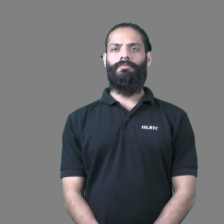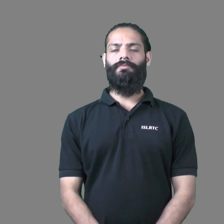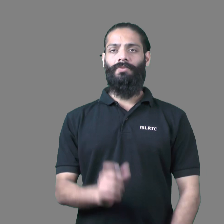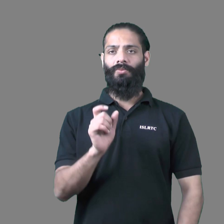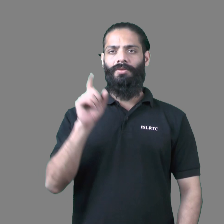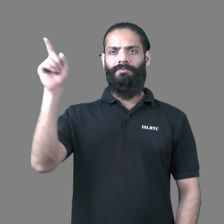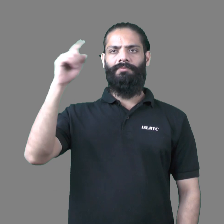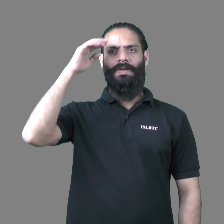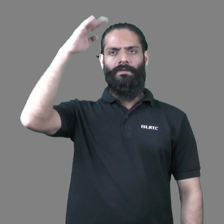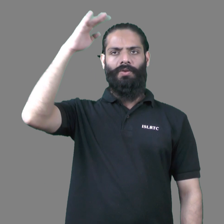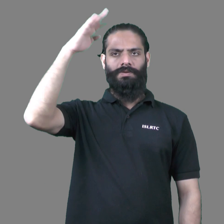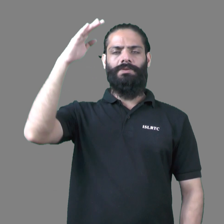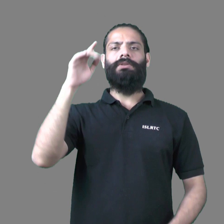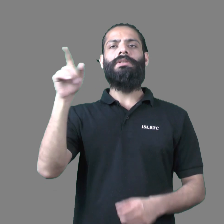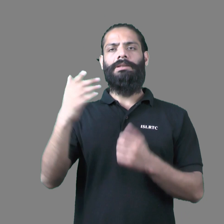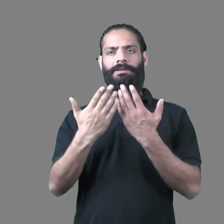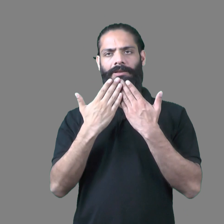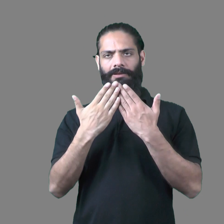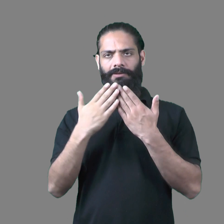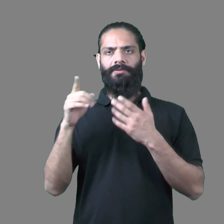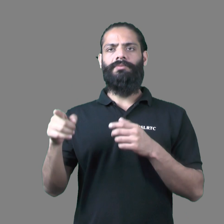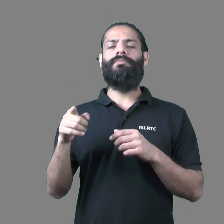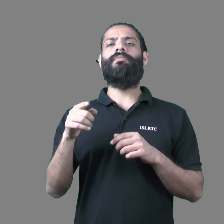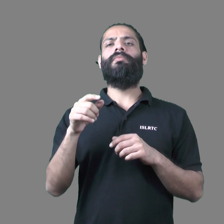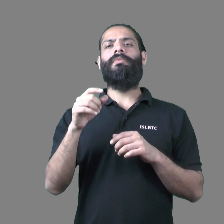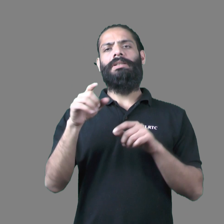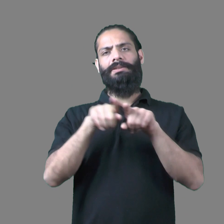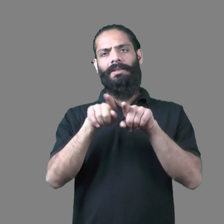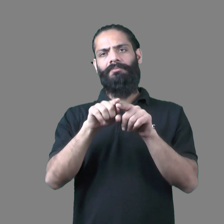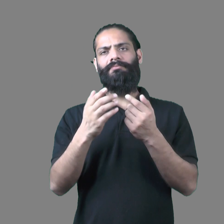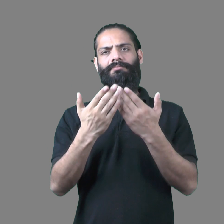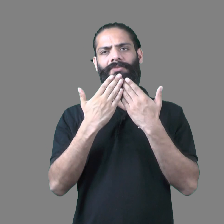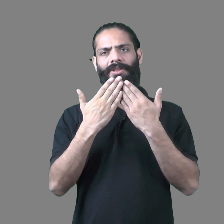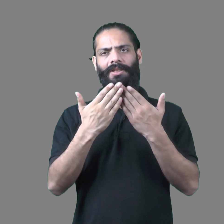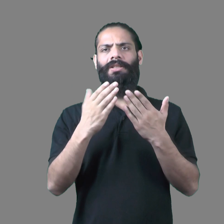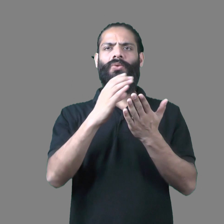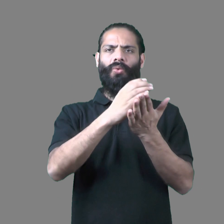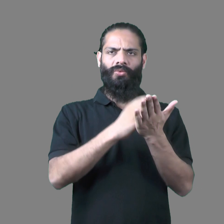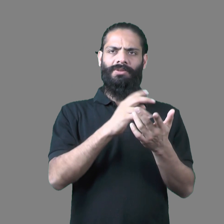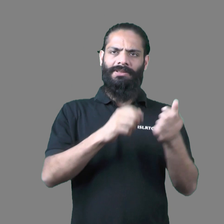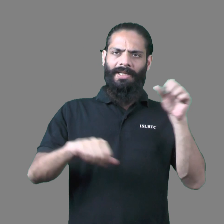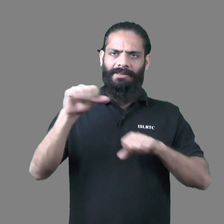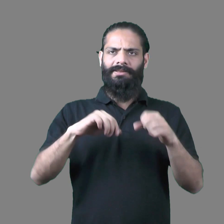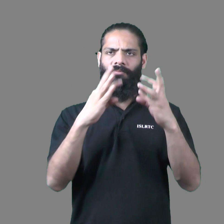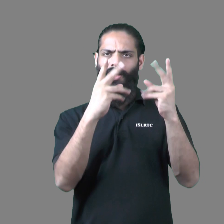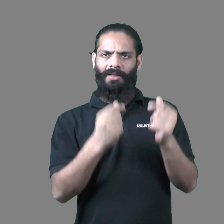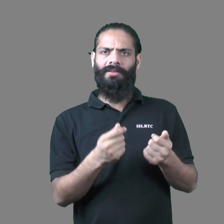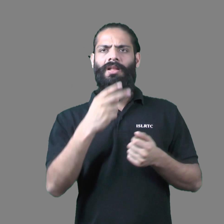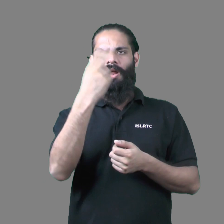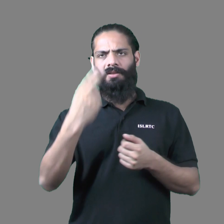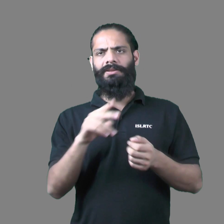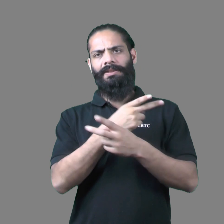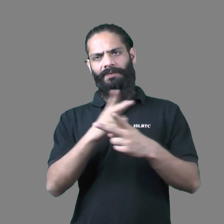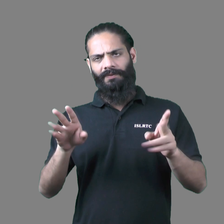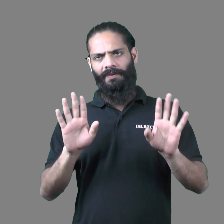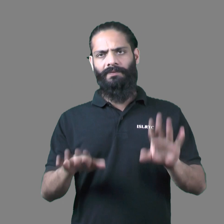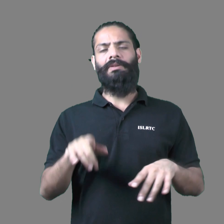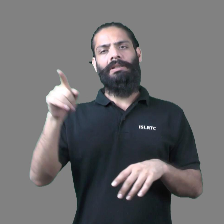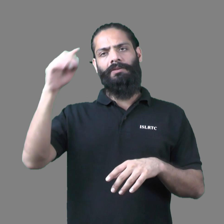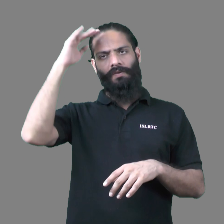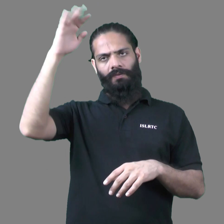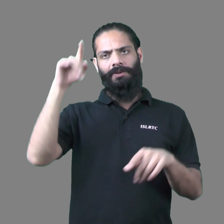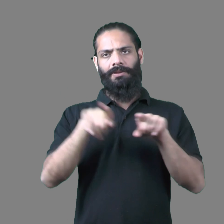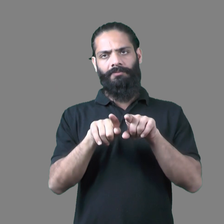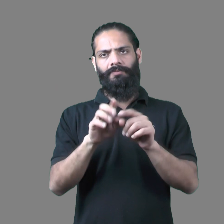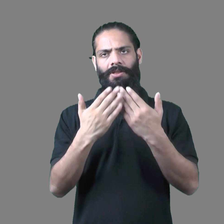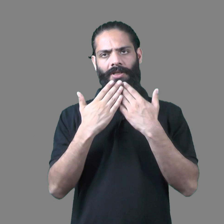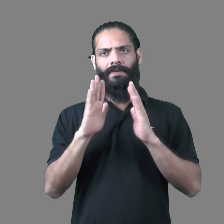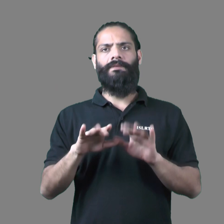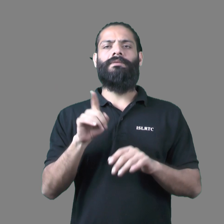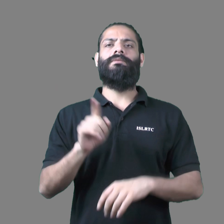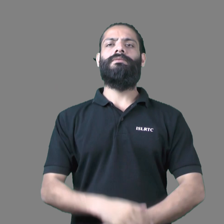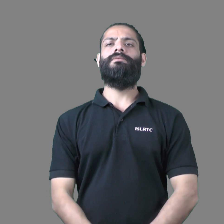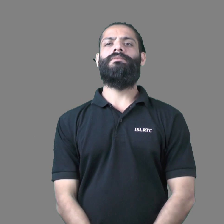Philosophy